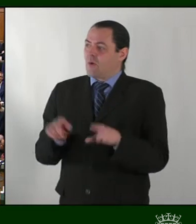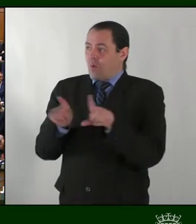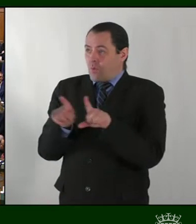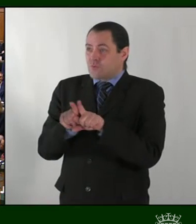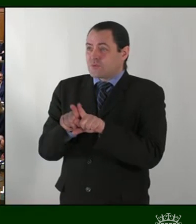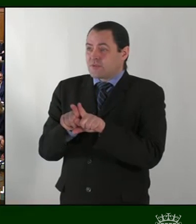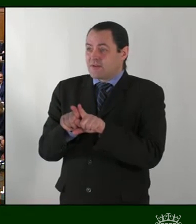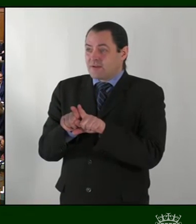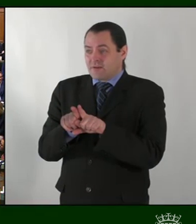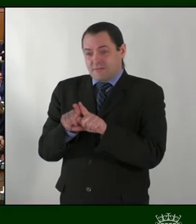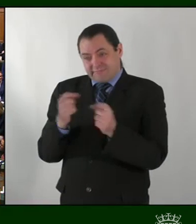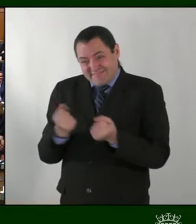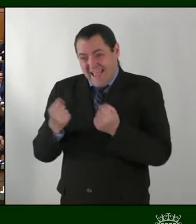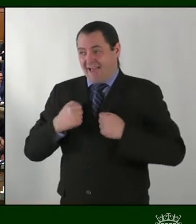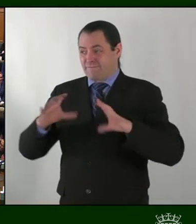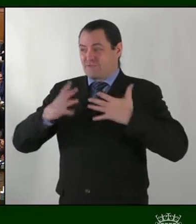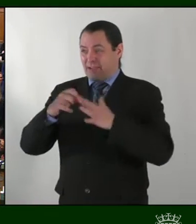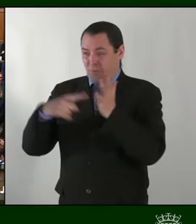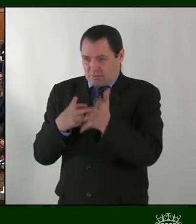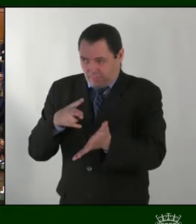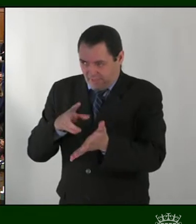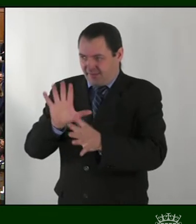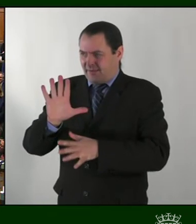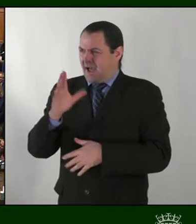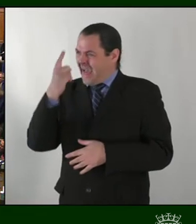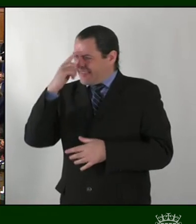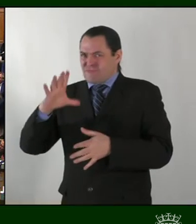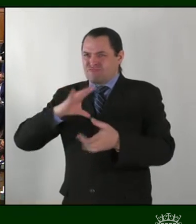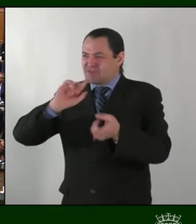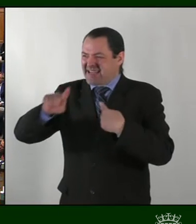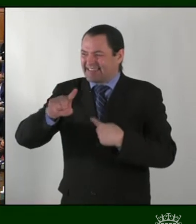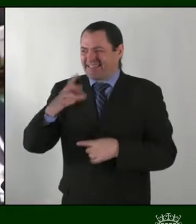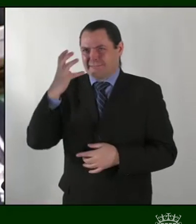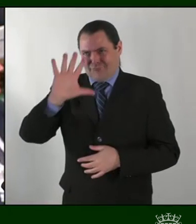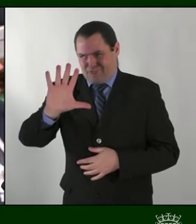I think the Prime Minister had the answer ready.